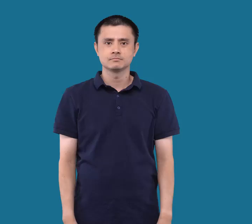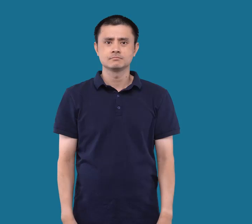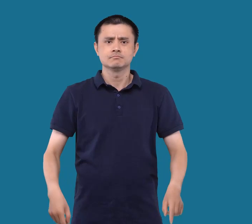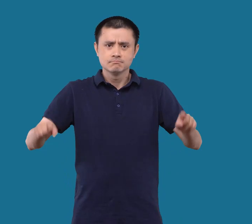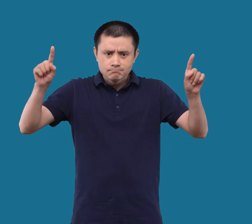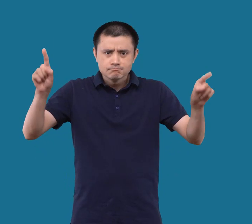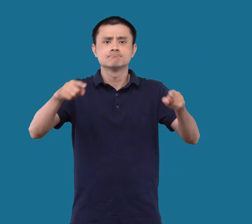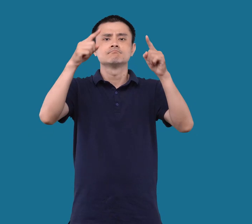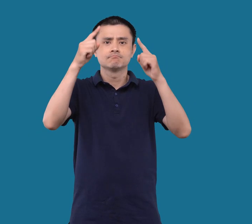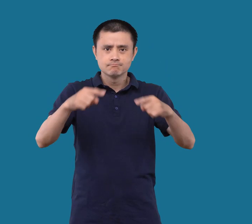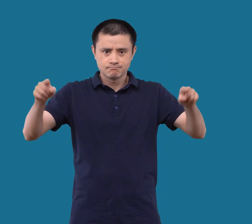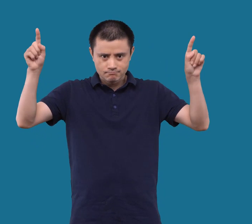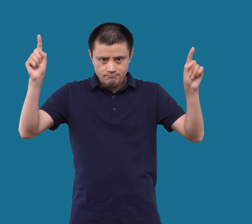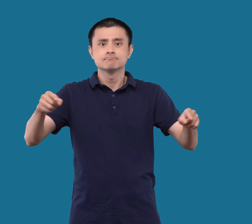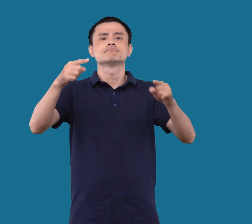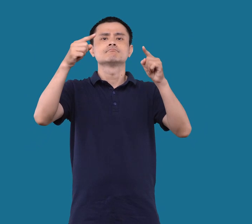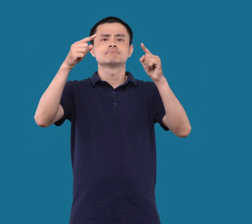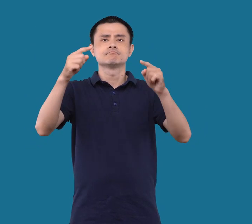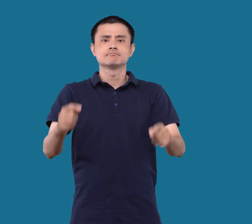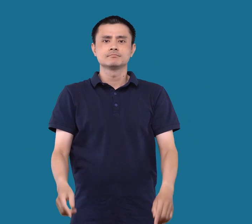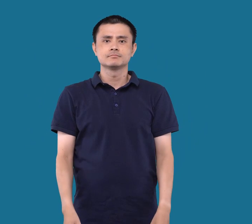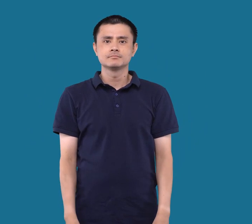dàn nhạc